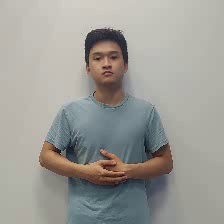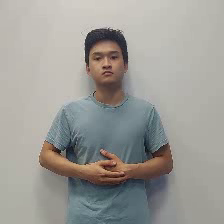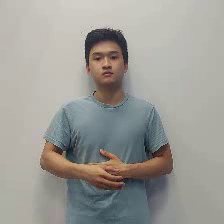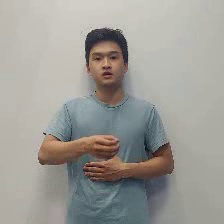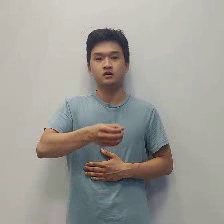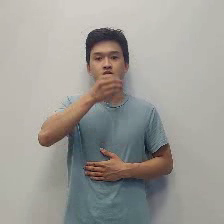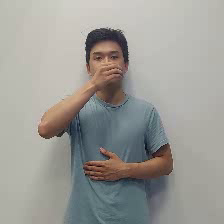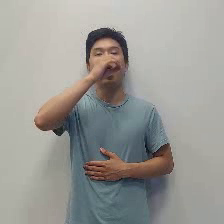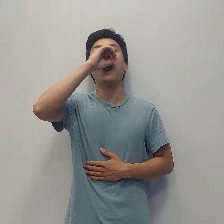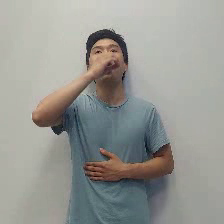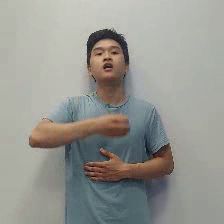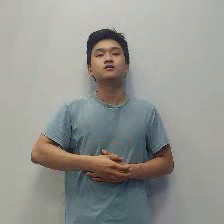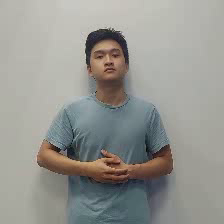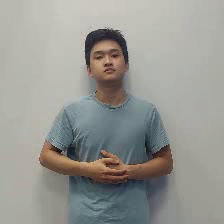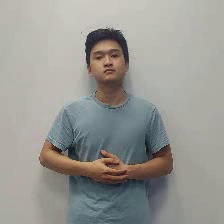Uống